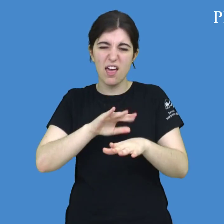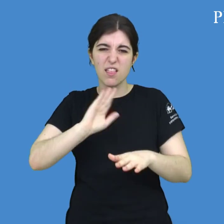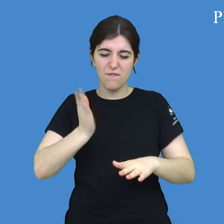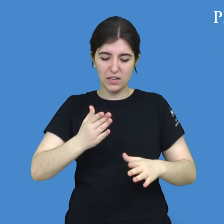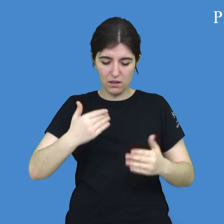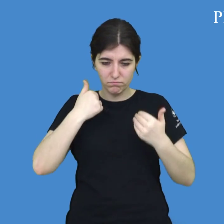afectar